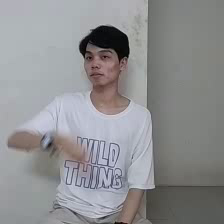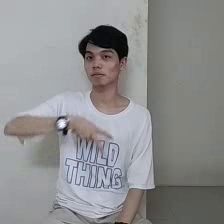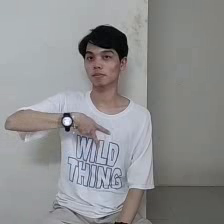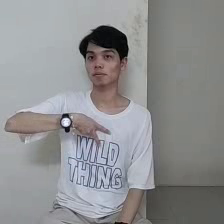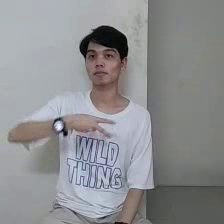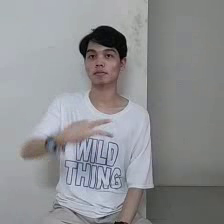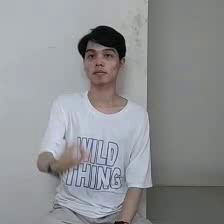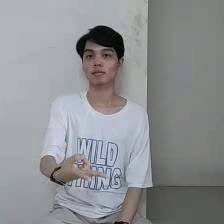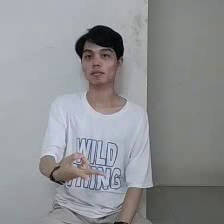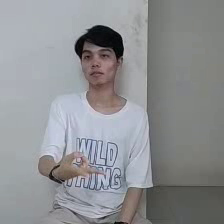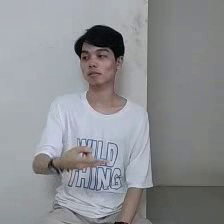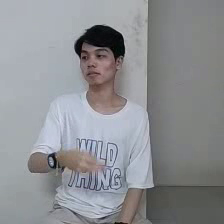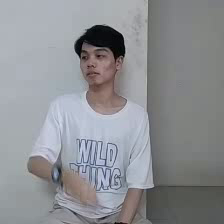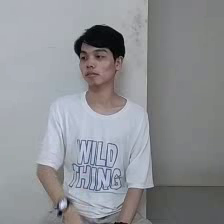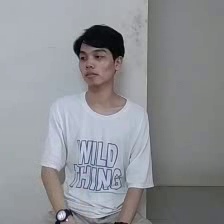Hy sinh